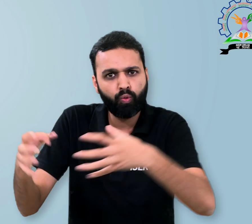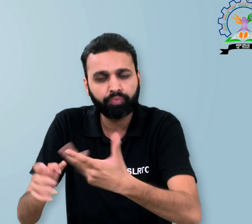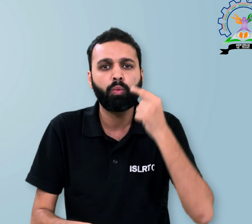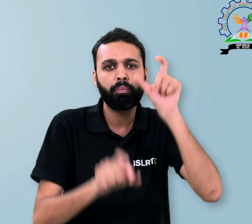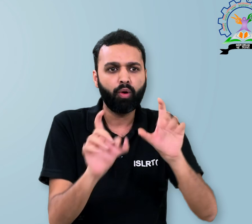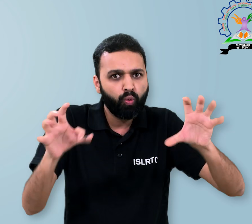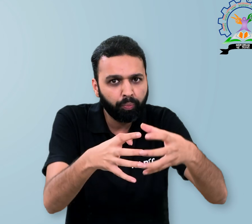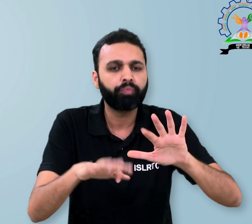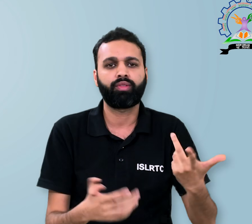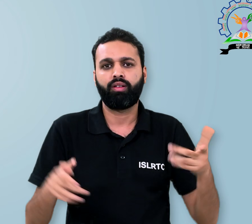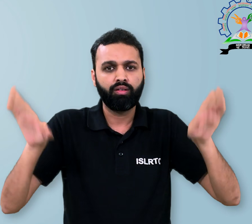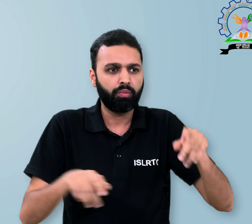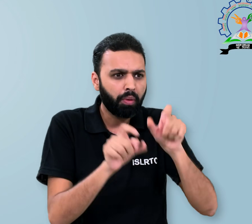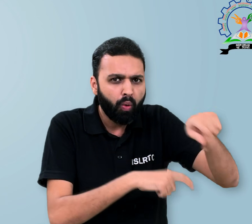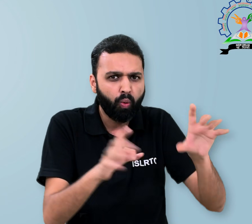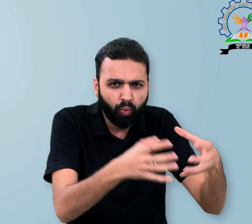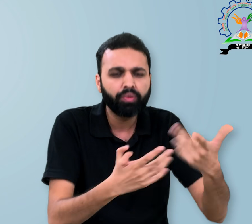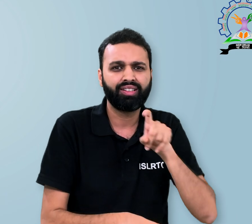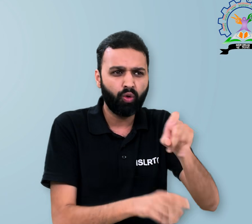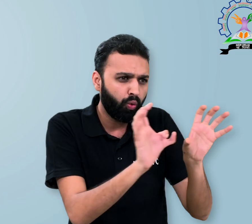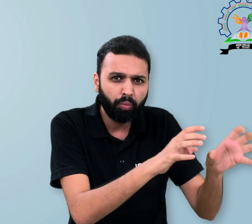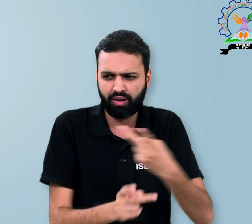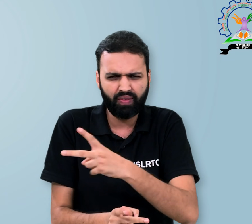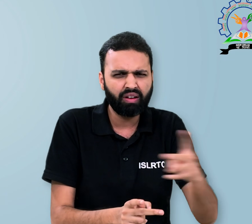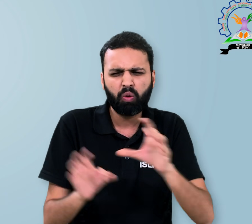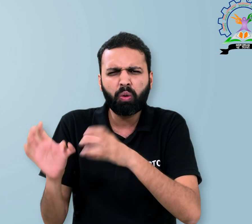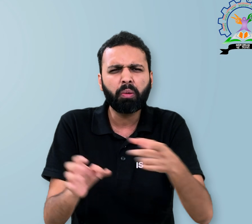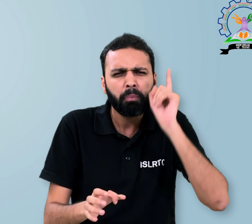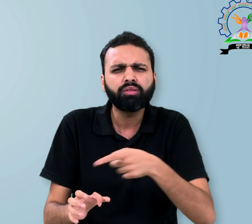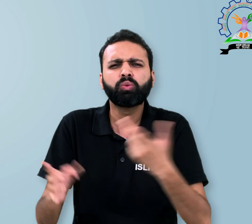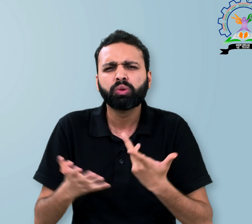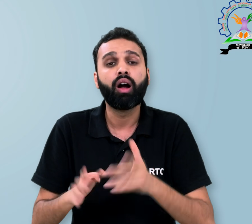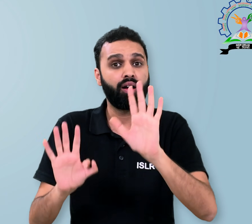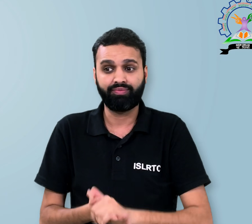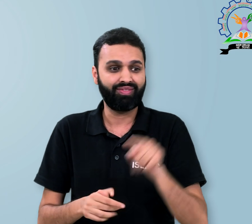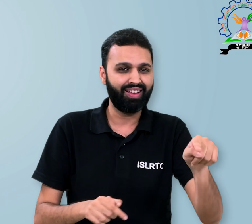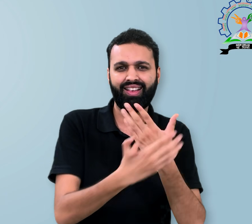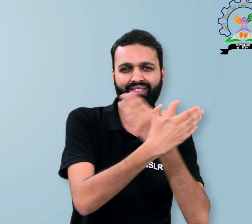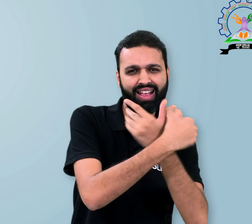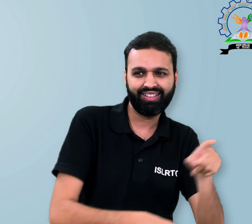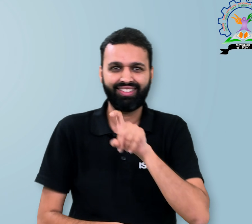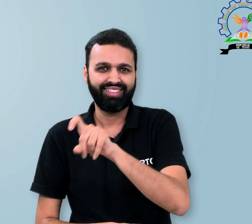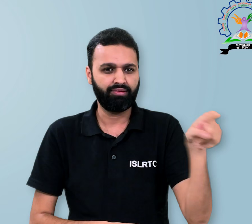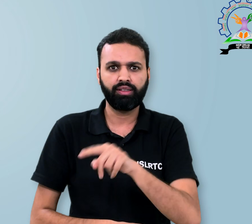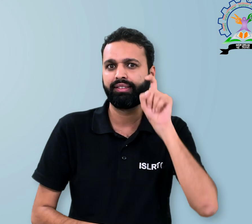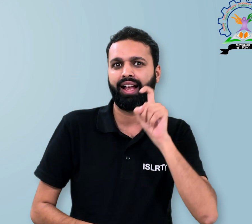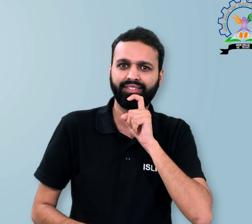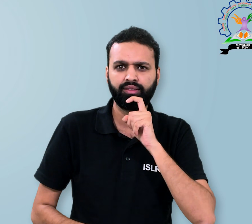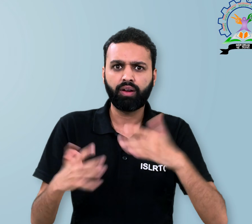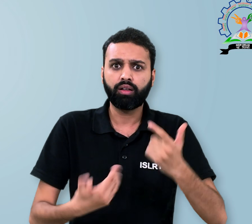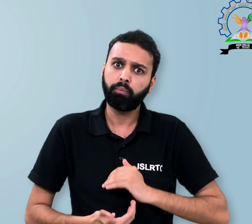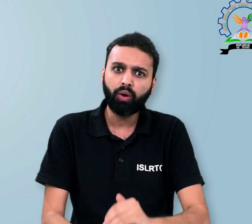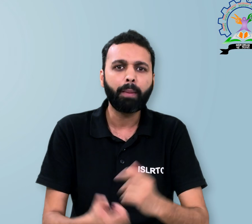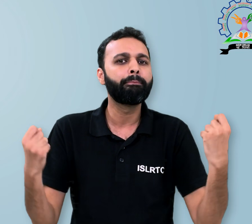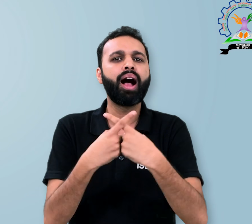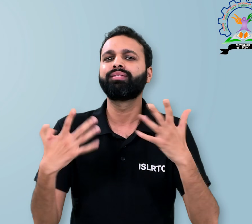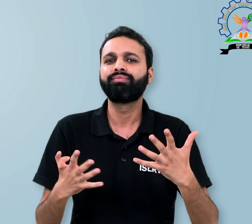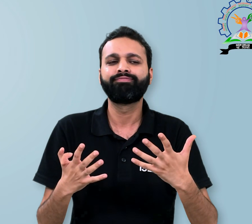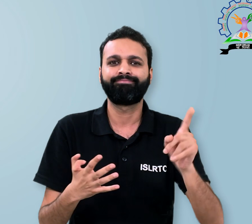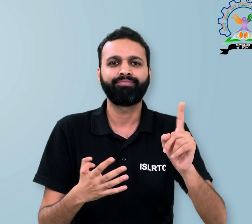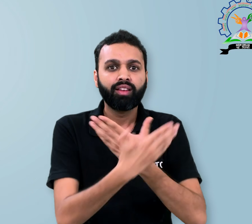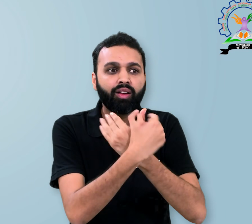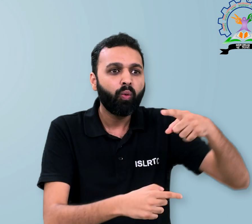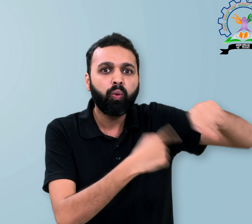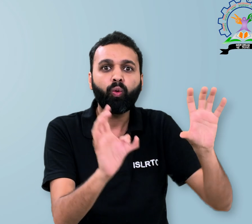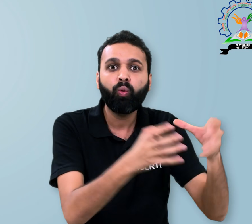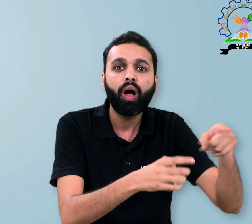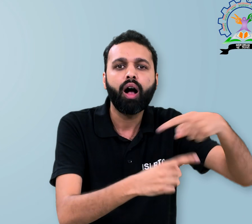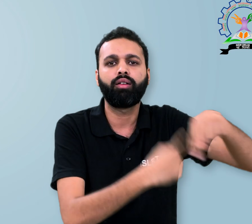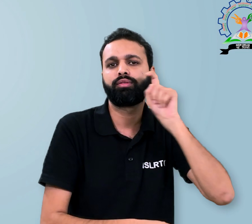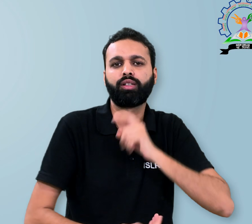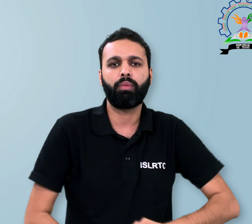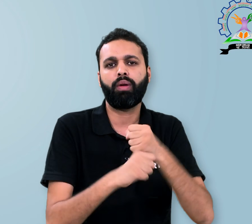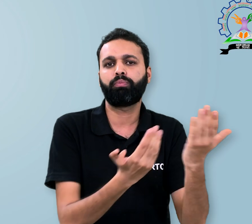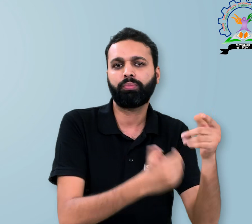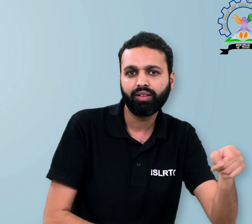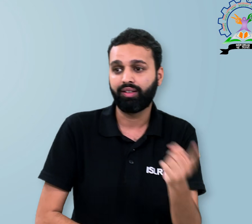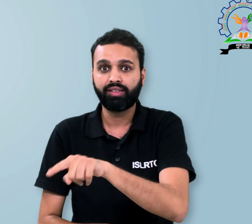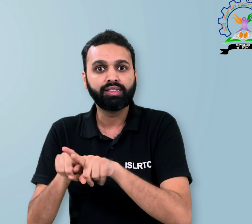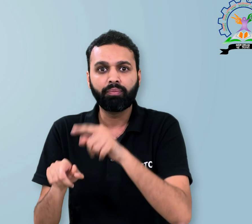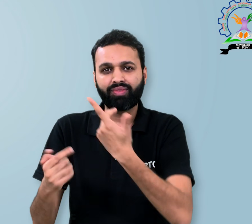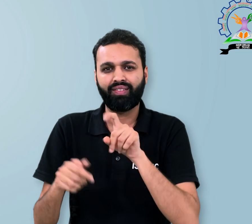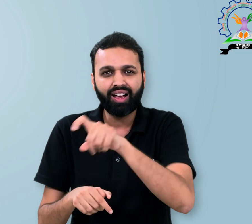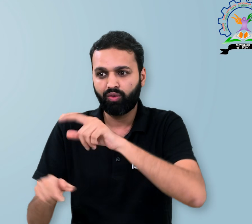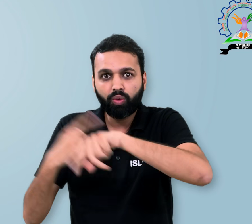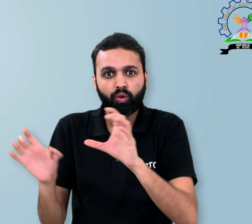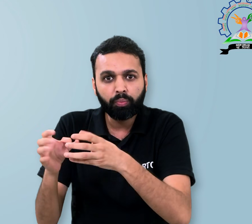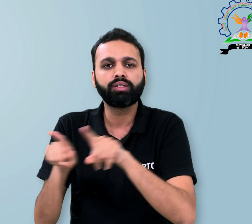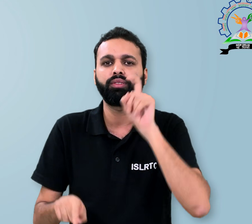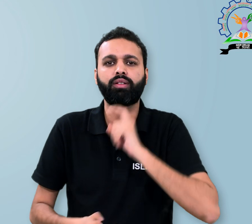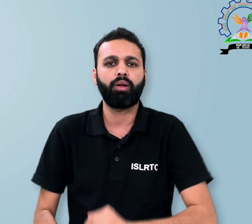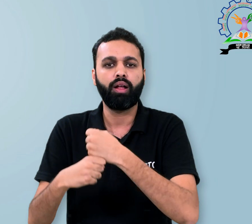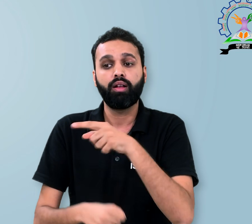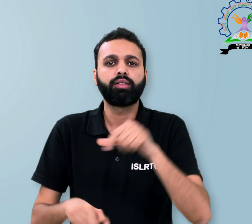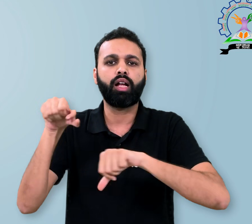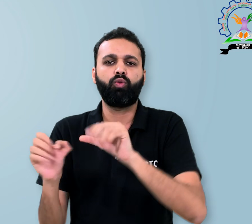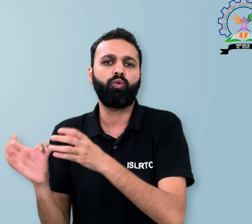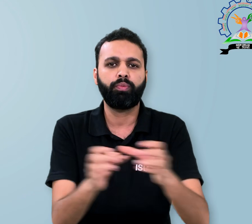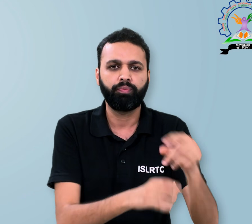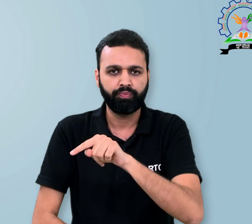Species are characterized by the fact that they are reproductively isolated from other groups, which means that the organisms in one species are incapable of reproducing with organisms in another species.